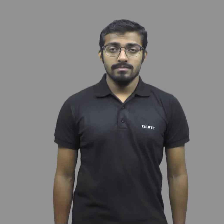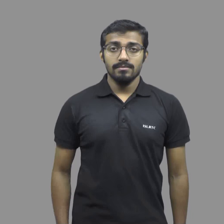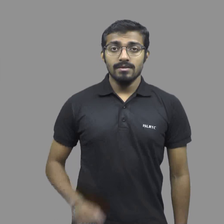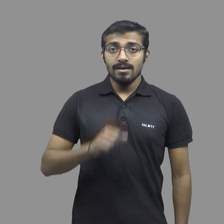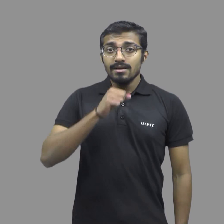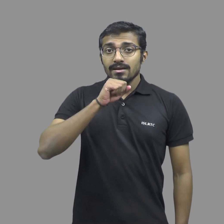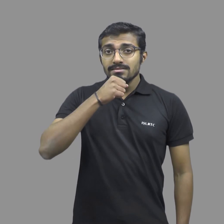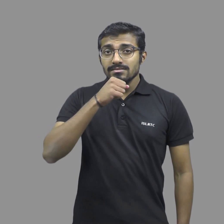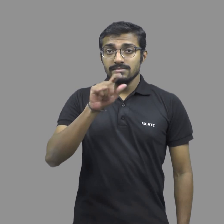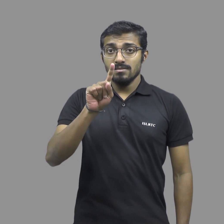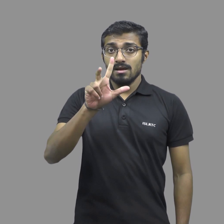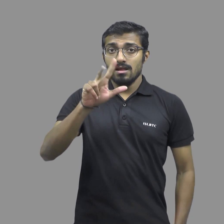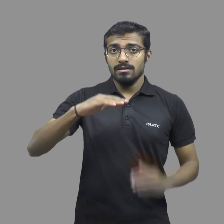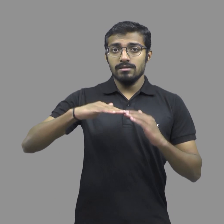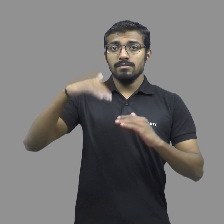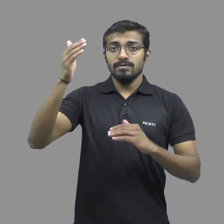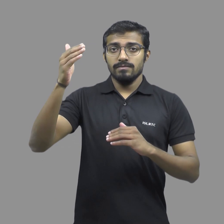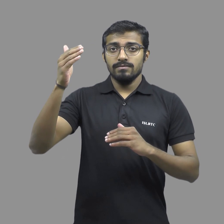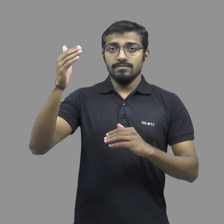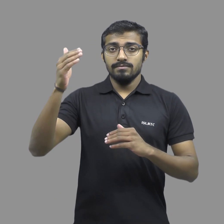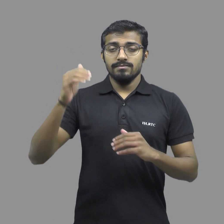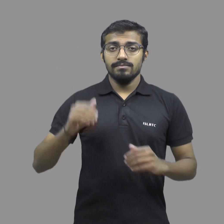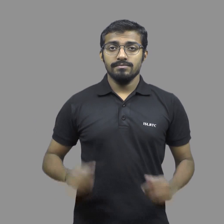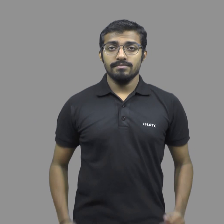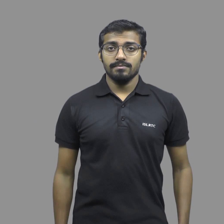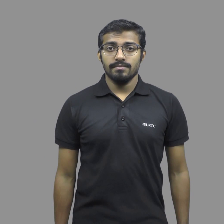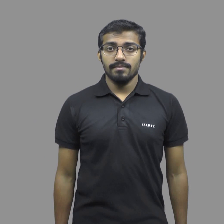Adult